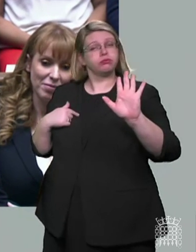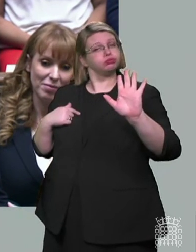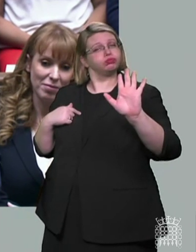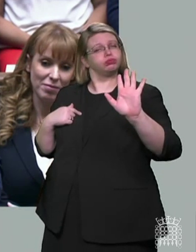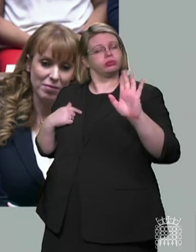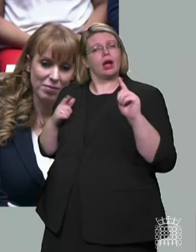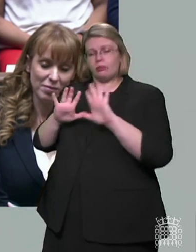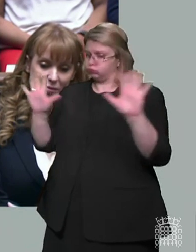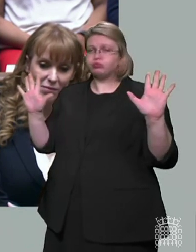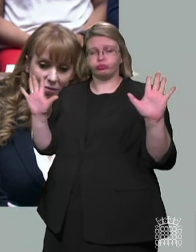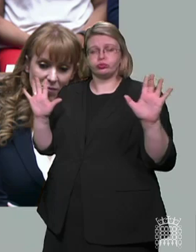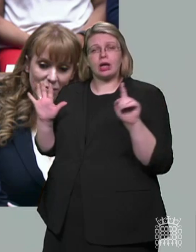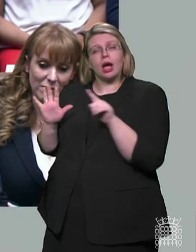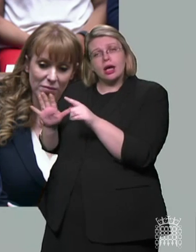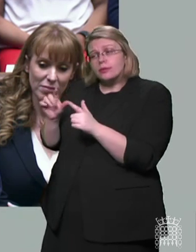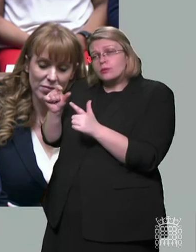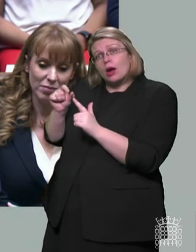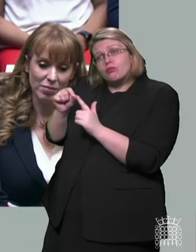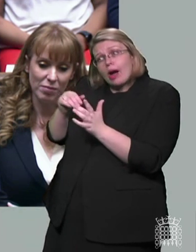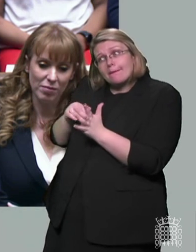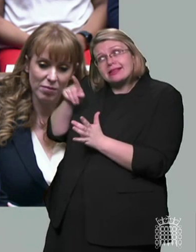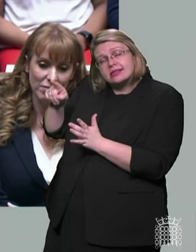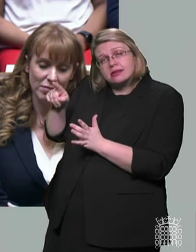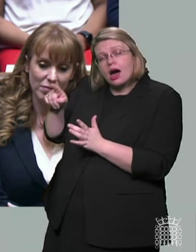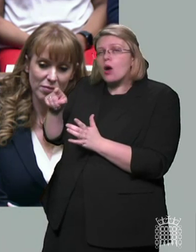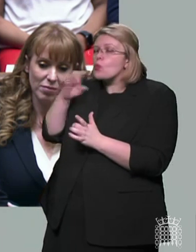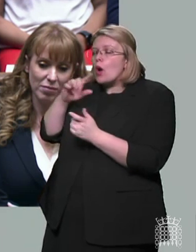I note that the Prime Minister did not agree to change the Elections Bill.